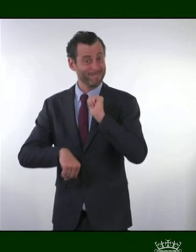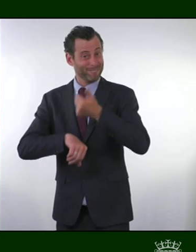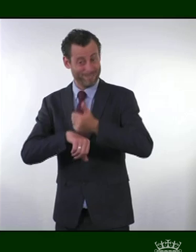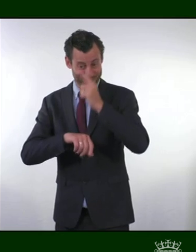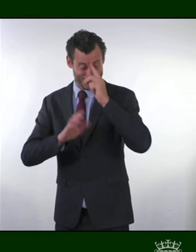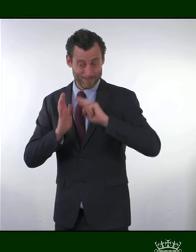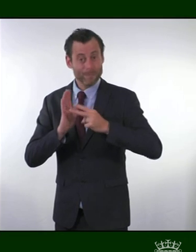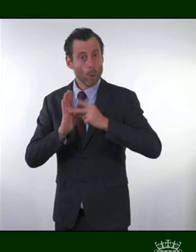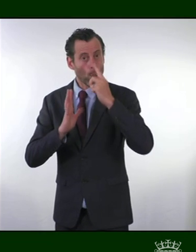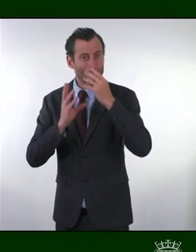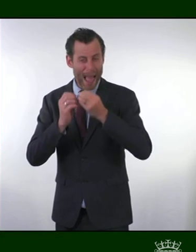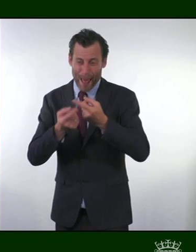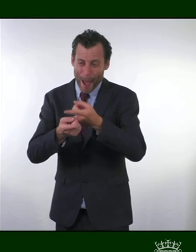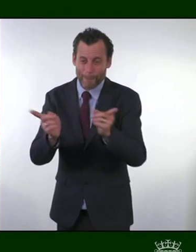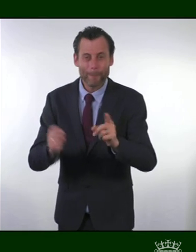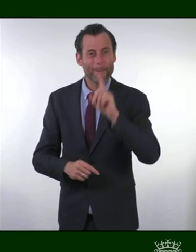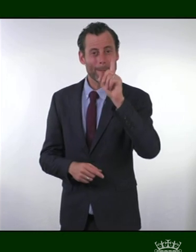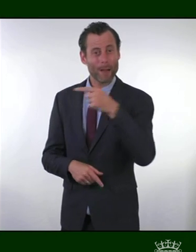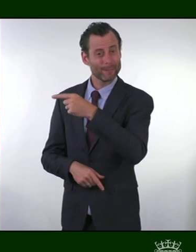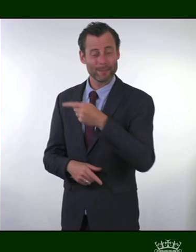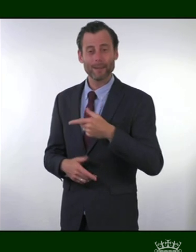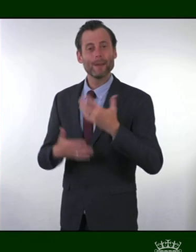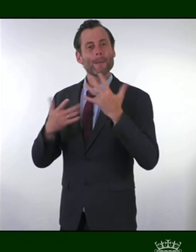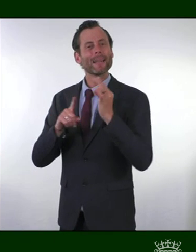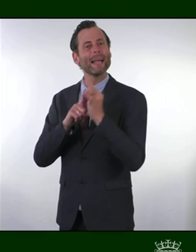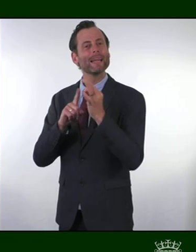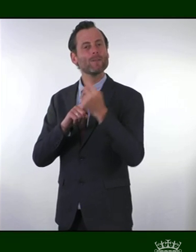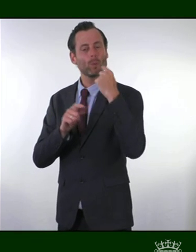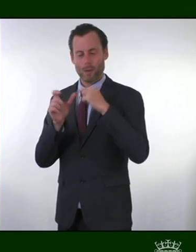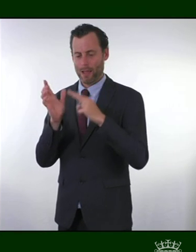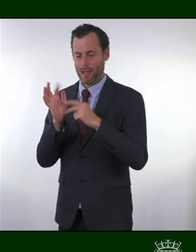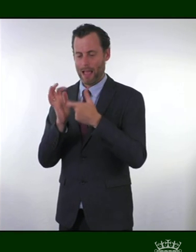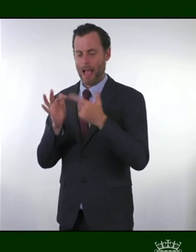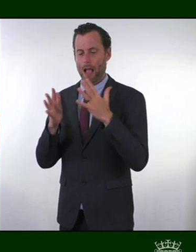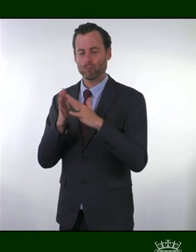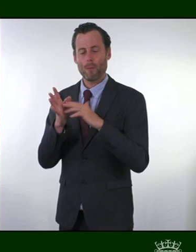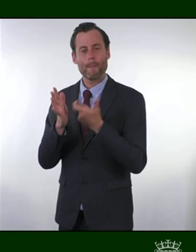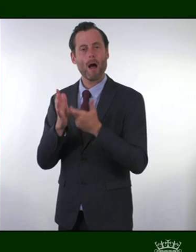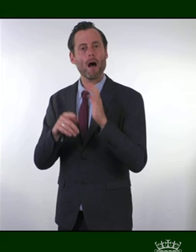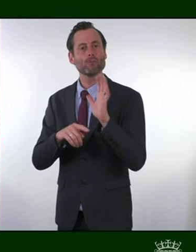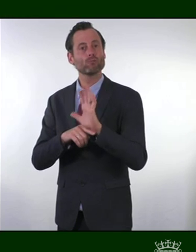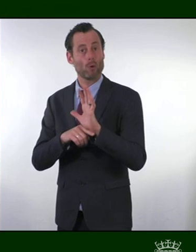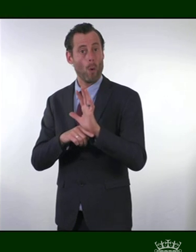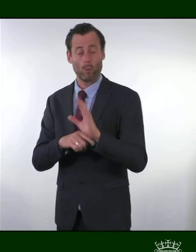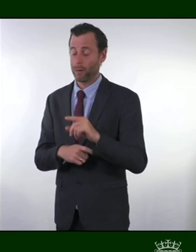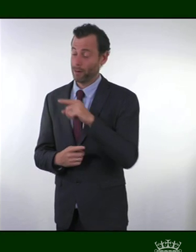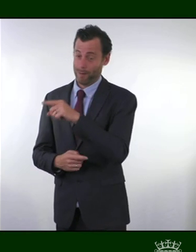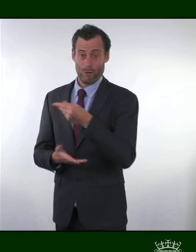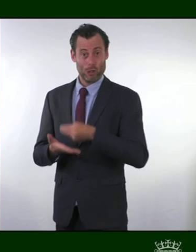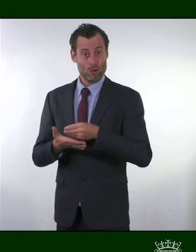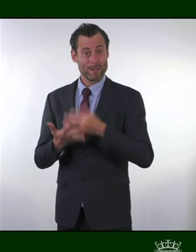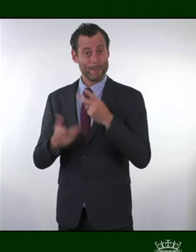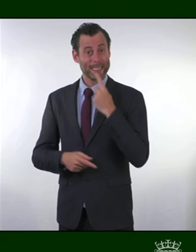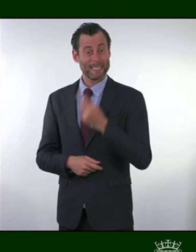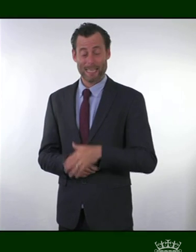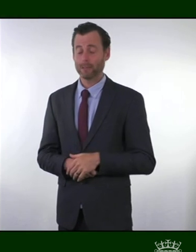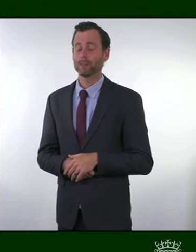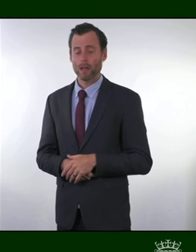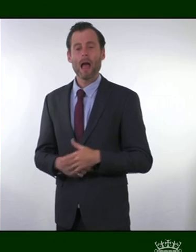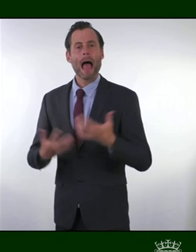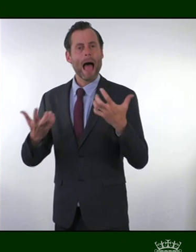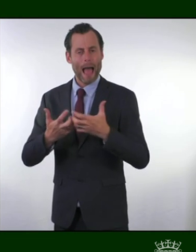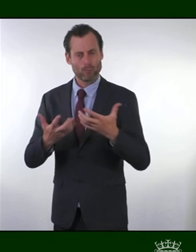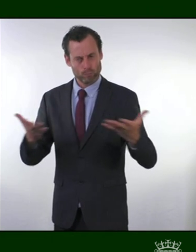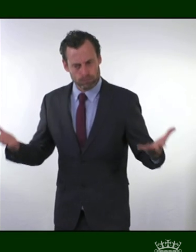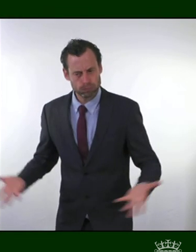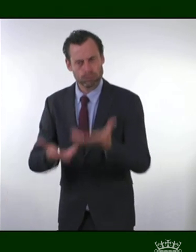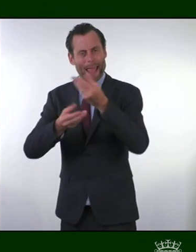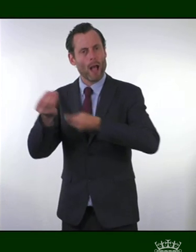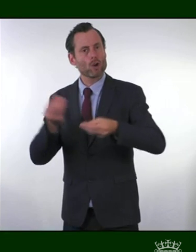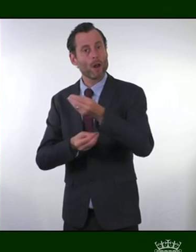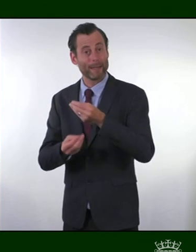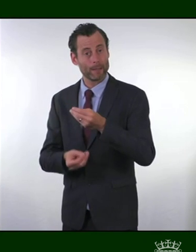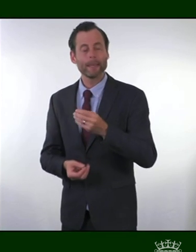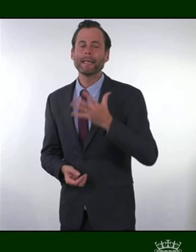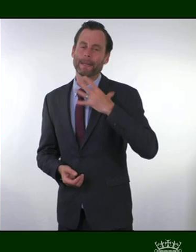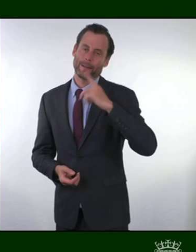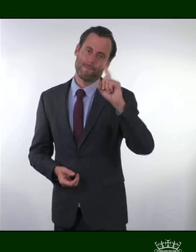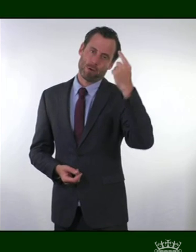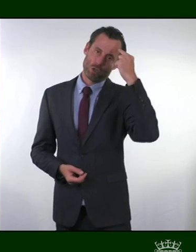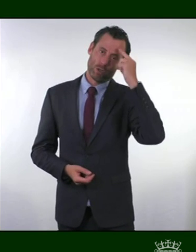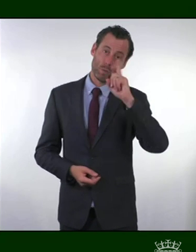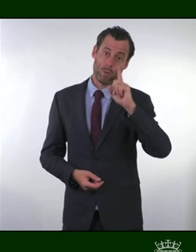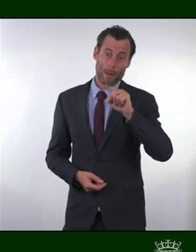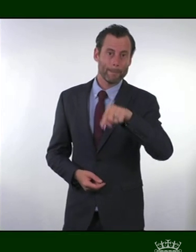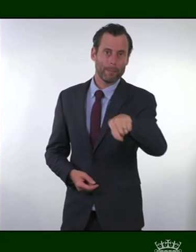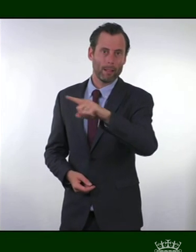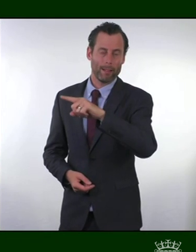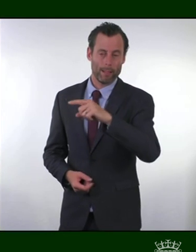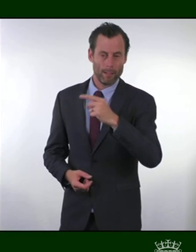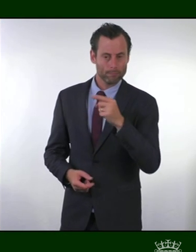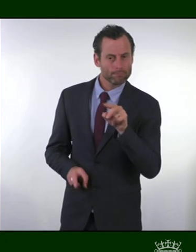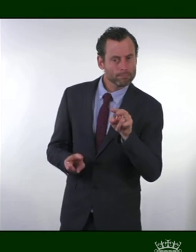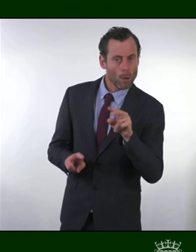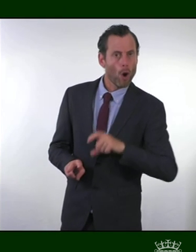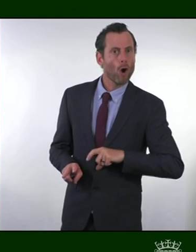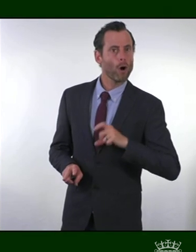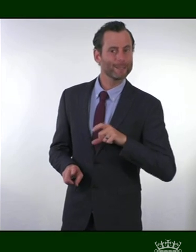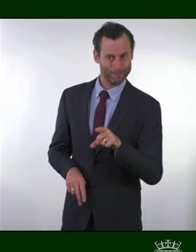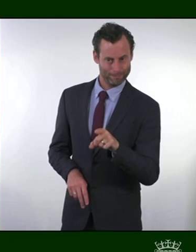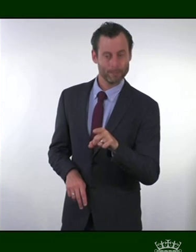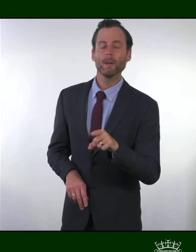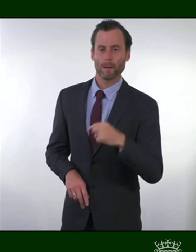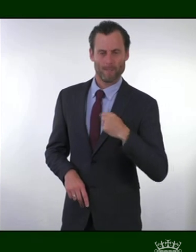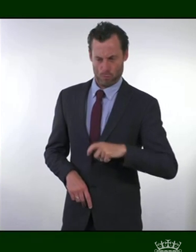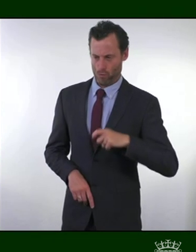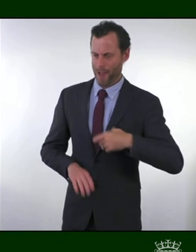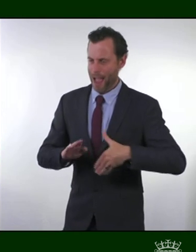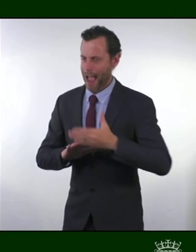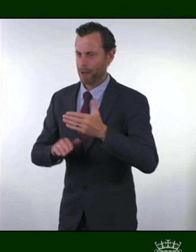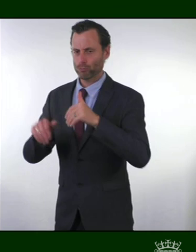But the Chancellor himself said, when interviewed on “The Andrew Marr Show”, that the best the Government can do to boost demand is to give consumers and workers and confidence psychological security that they can go out to work, to shop and to socialise in safety.